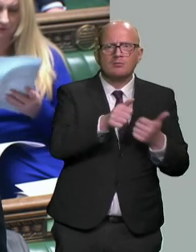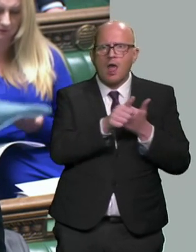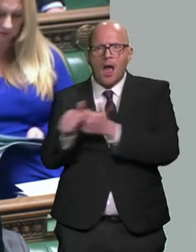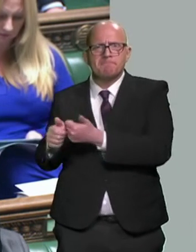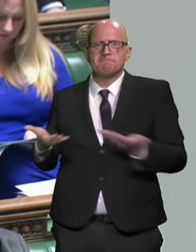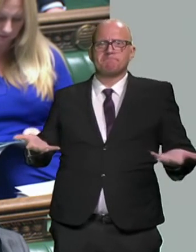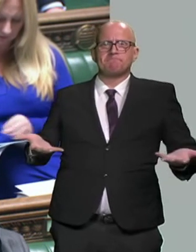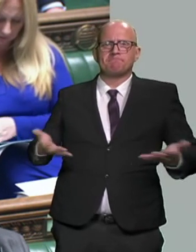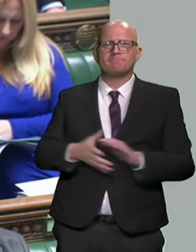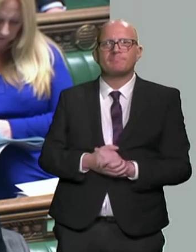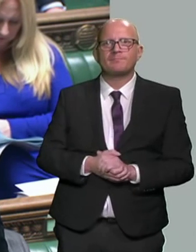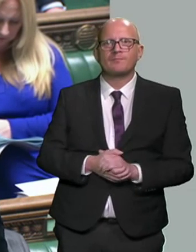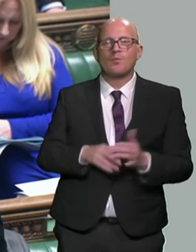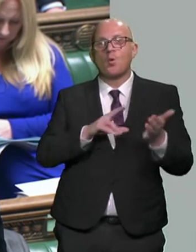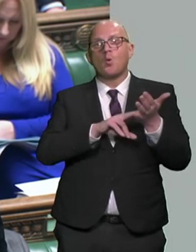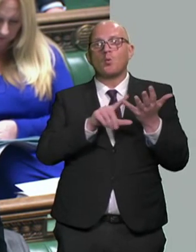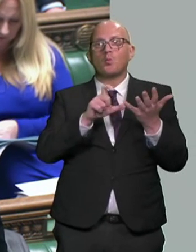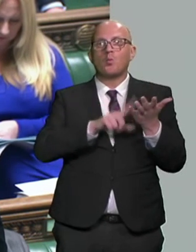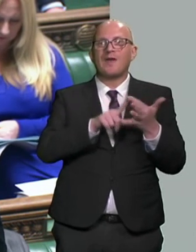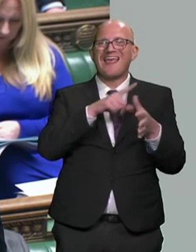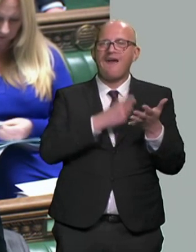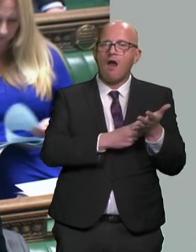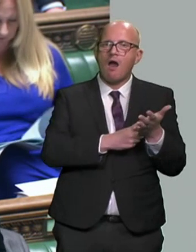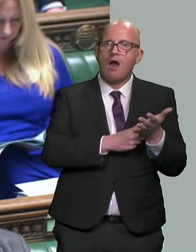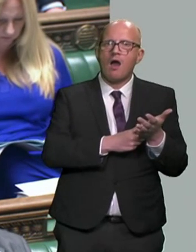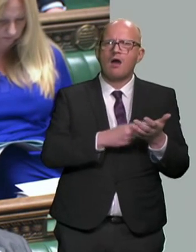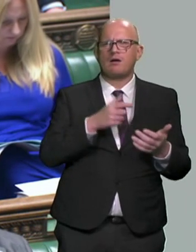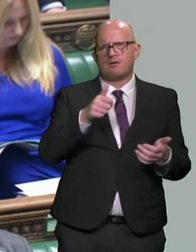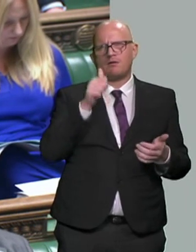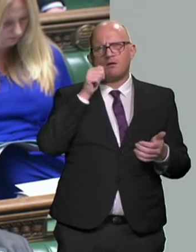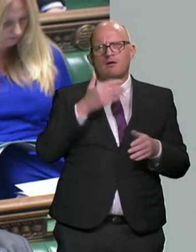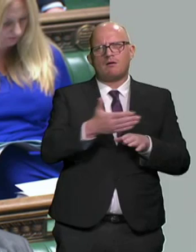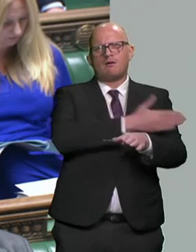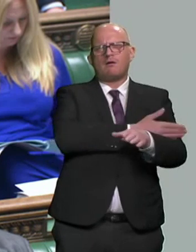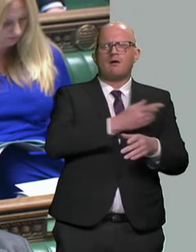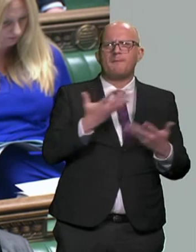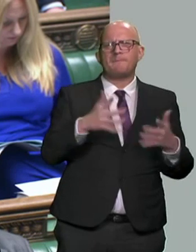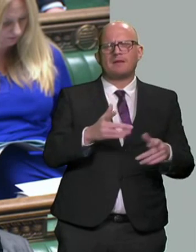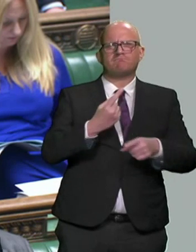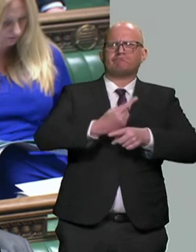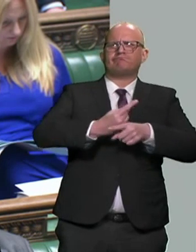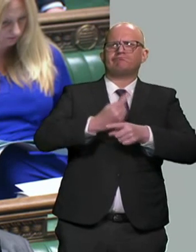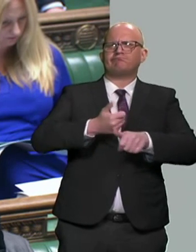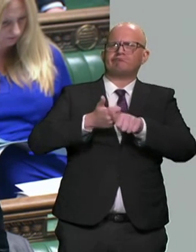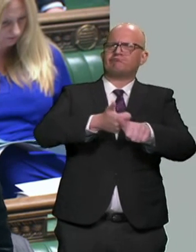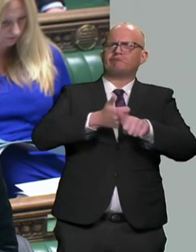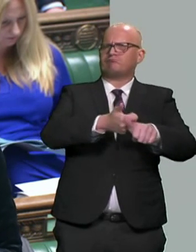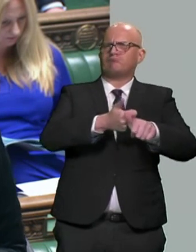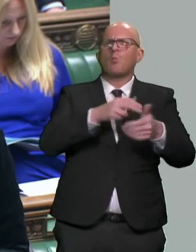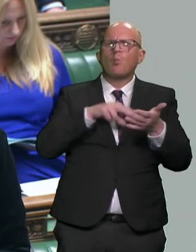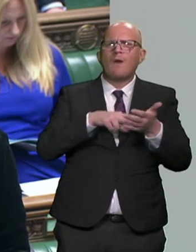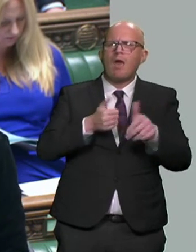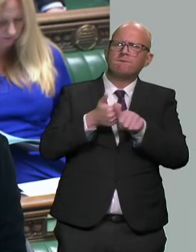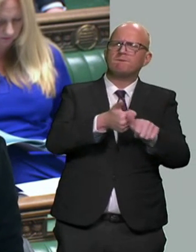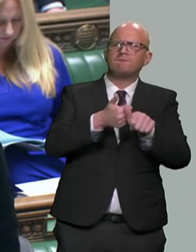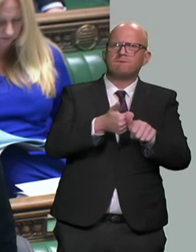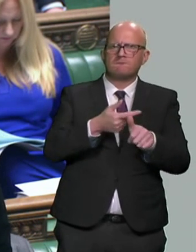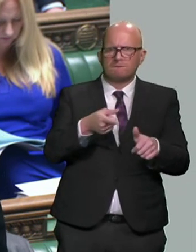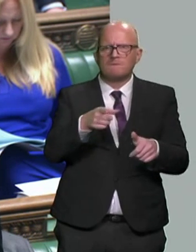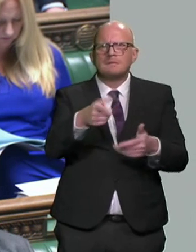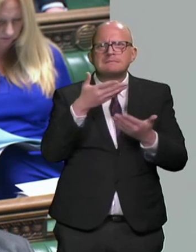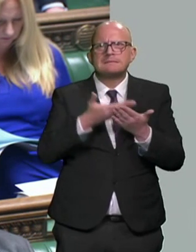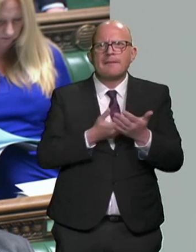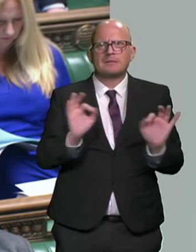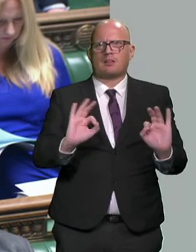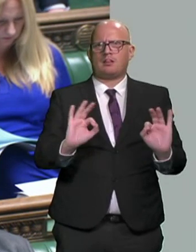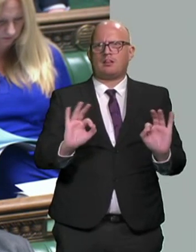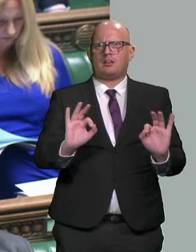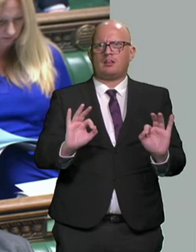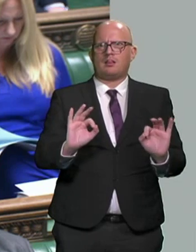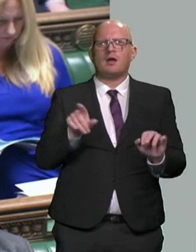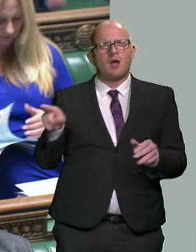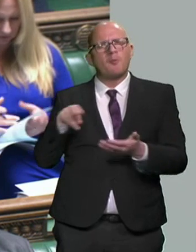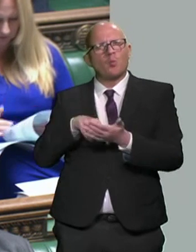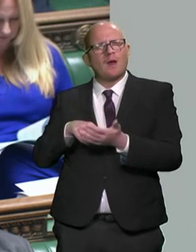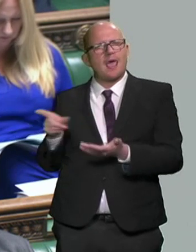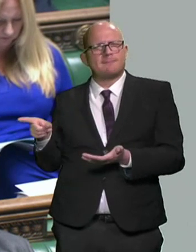Nuclear energy—which the Government touted an awful lot before today and which, interestingly, was missing from the Chancellor’s statement—is not the answer to reducing people’s bills.